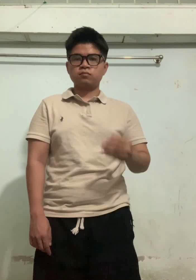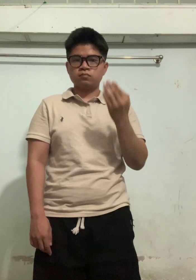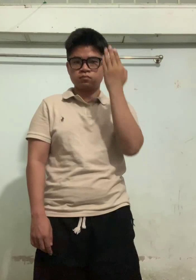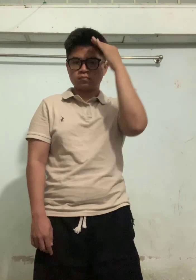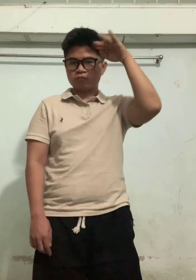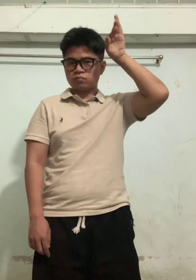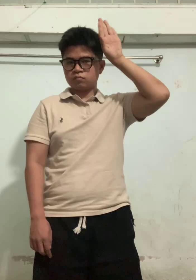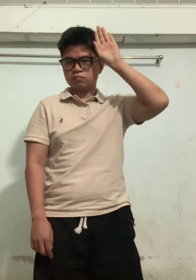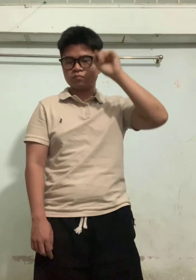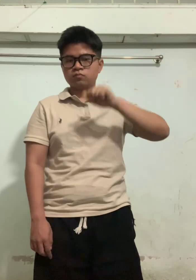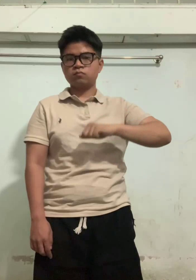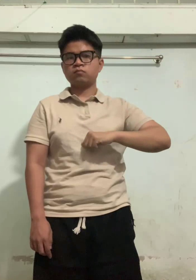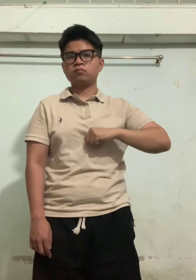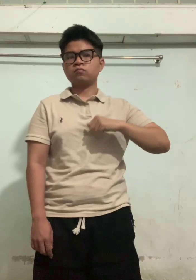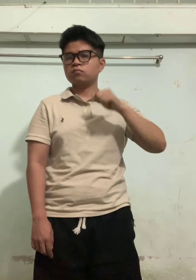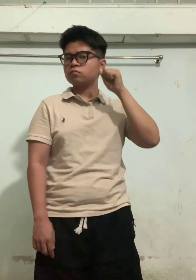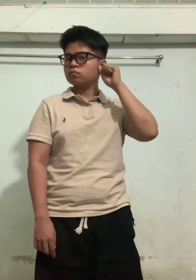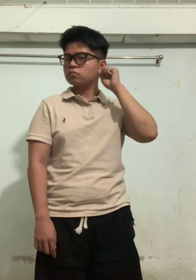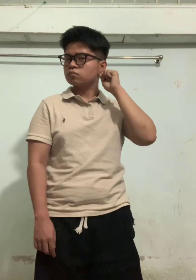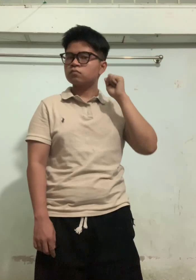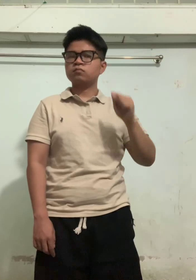thay co